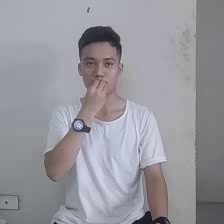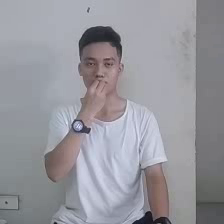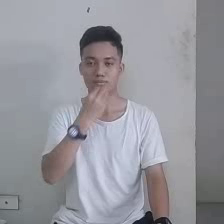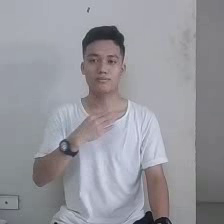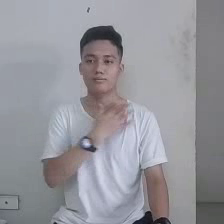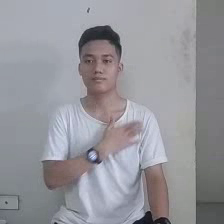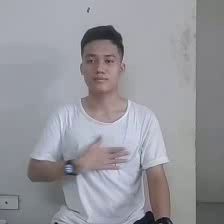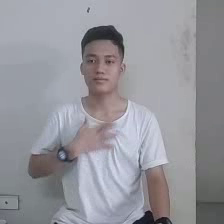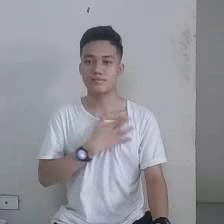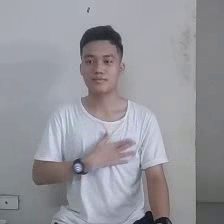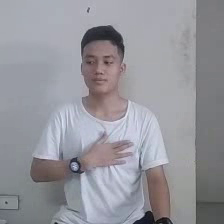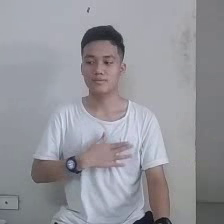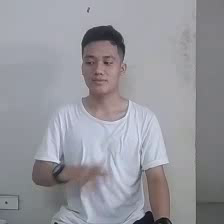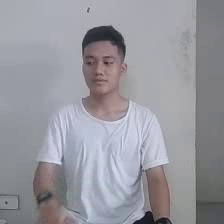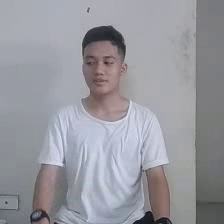Ăn mừng